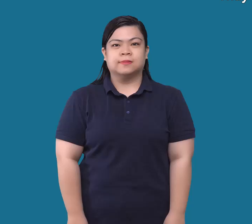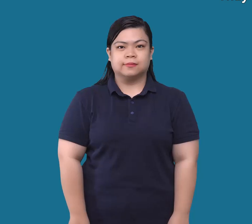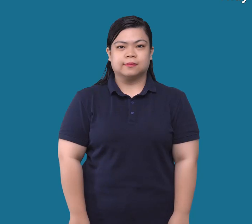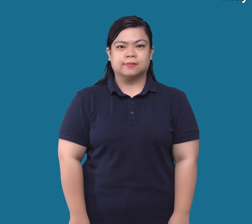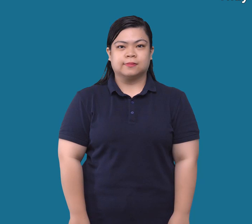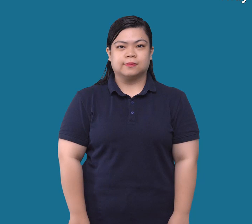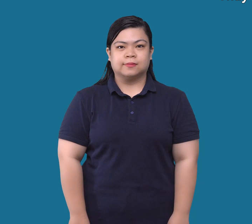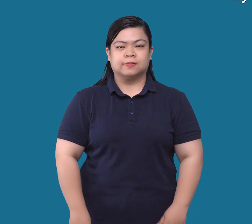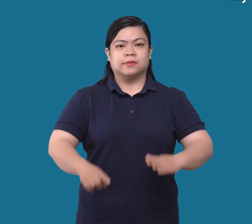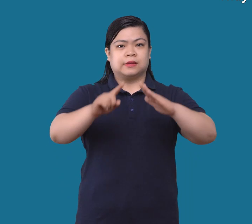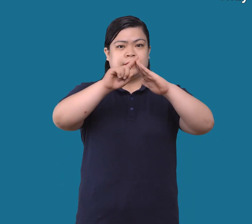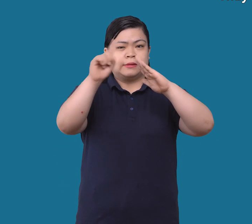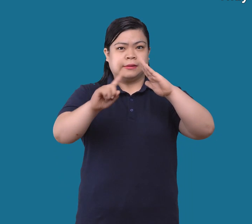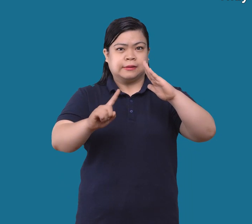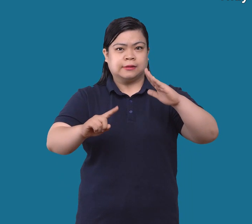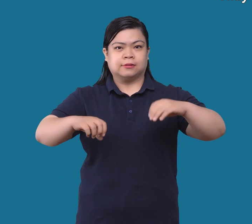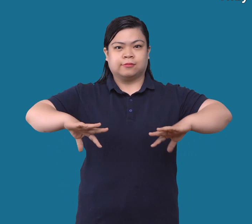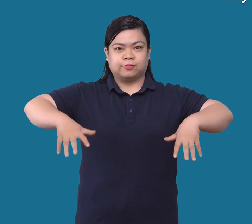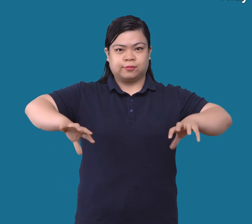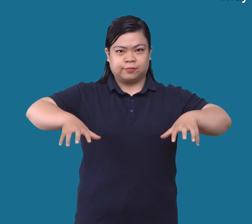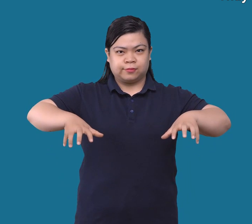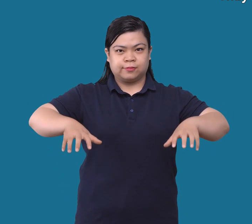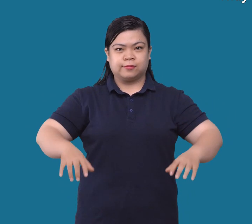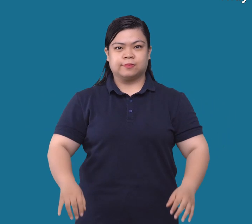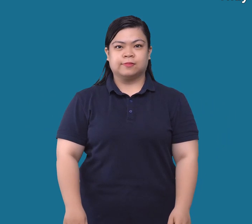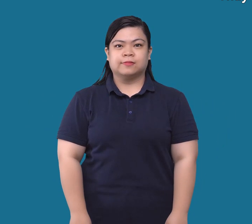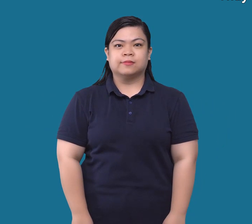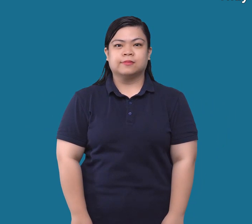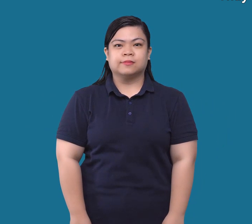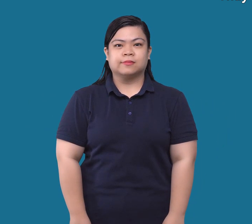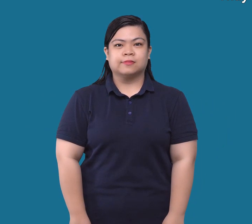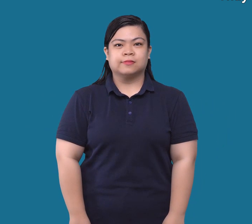Thủy Điện Hòa Bình